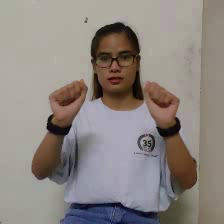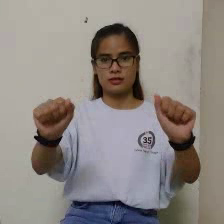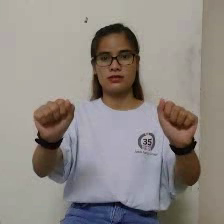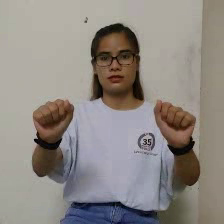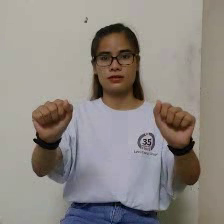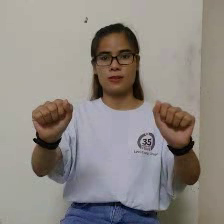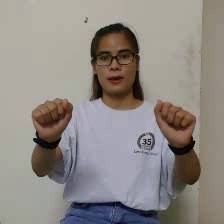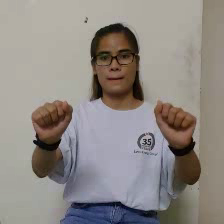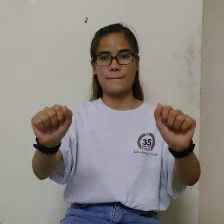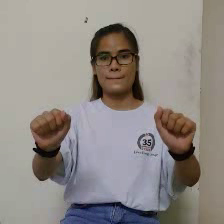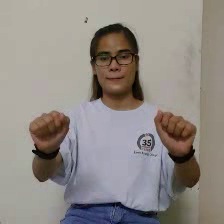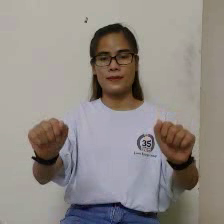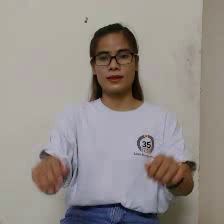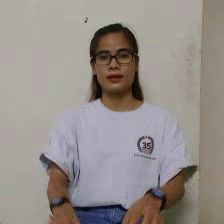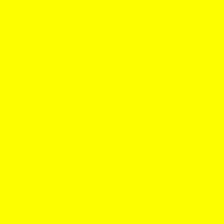Thăm